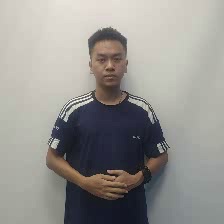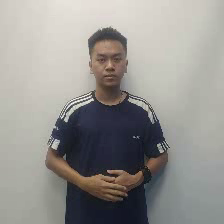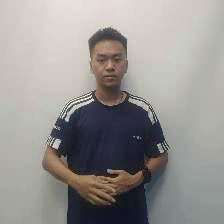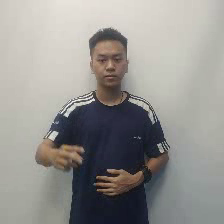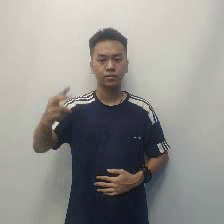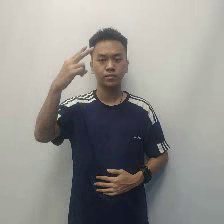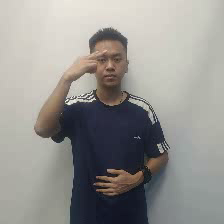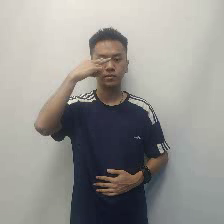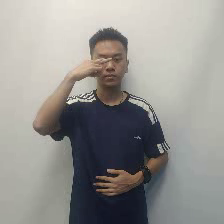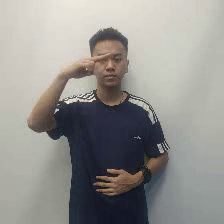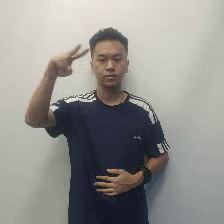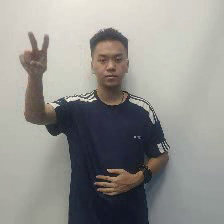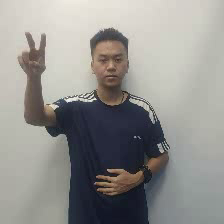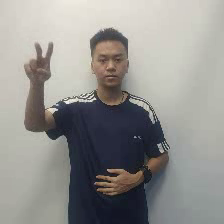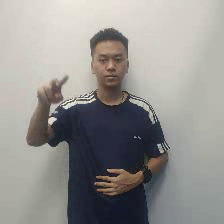Nhìn